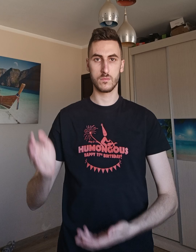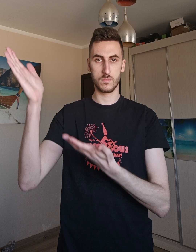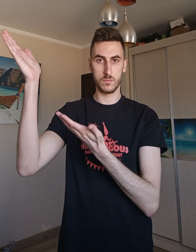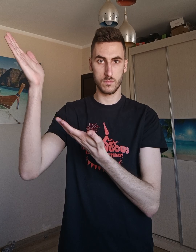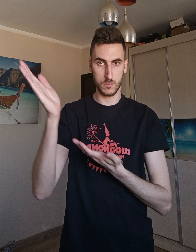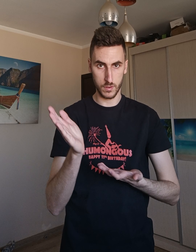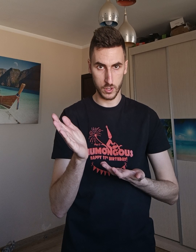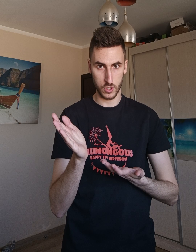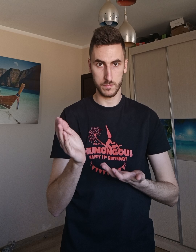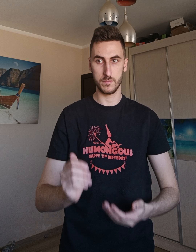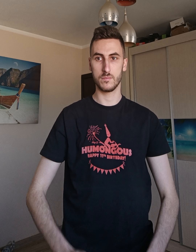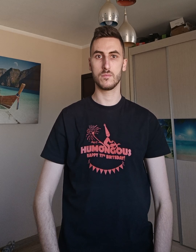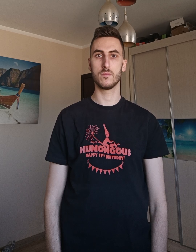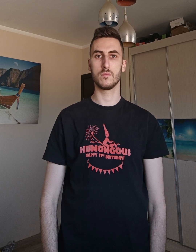בבקשה